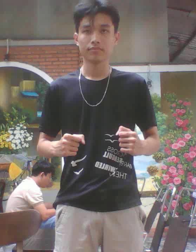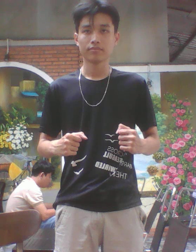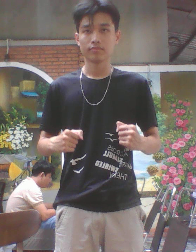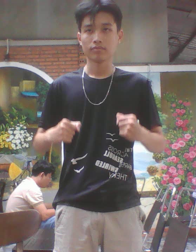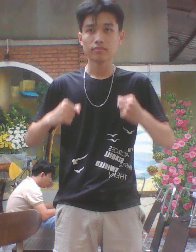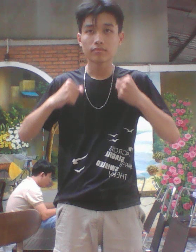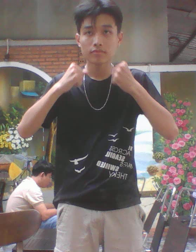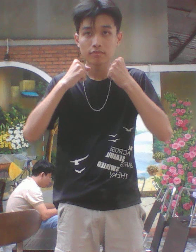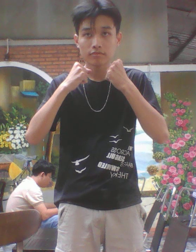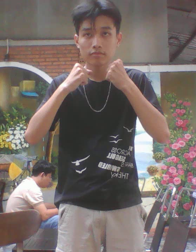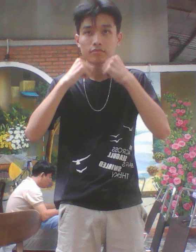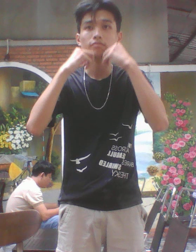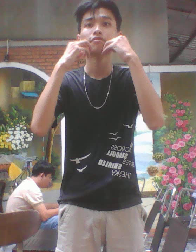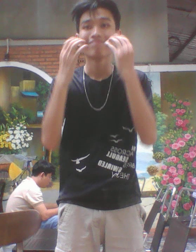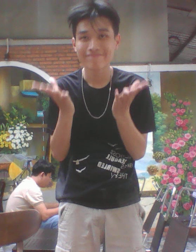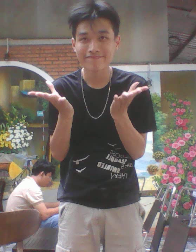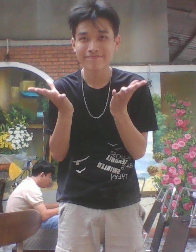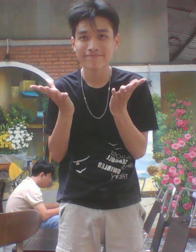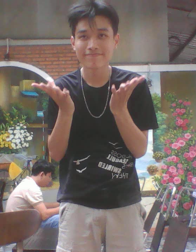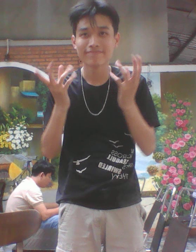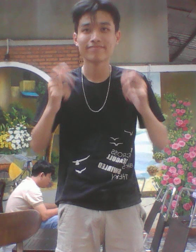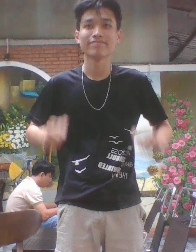cam on